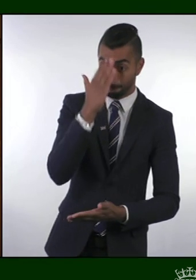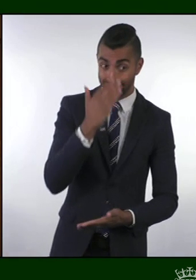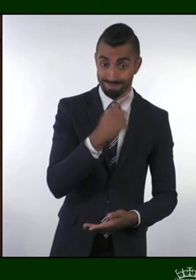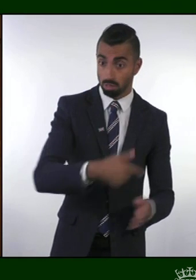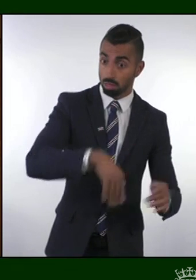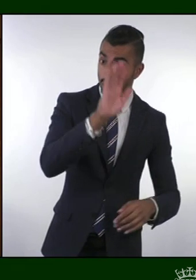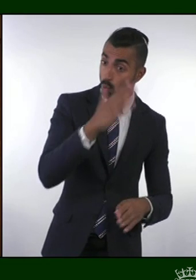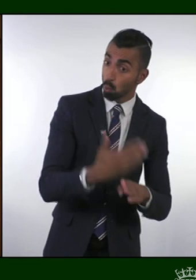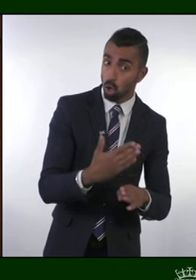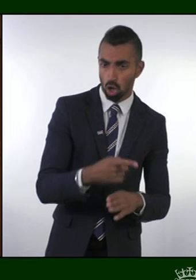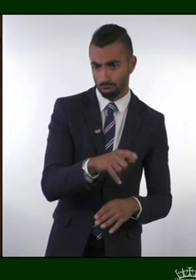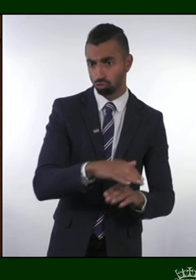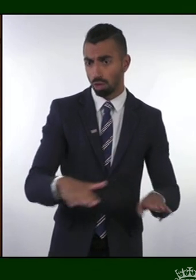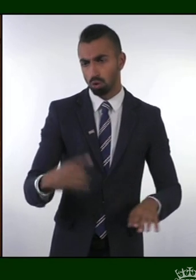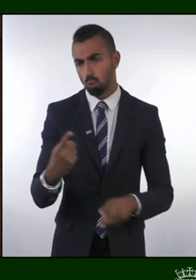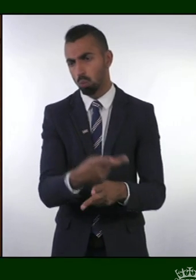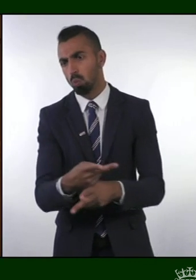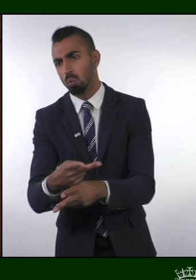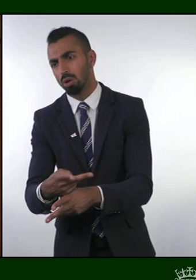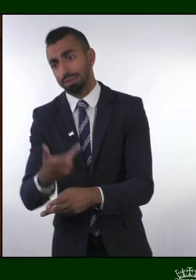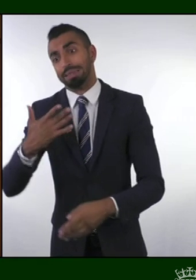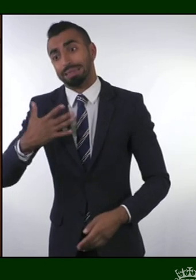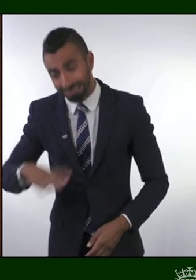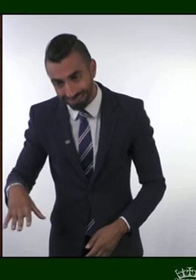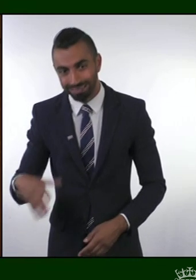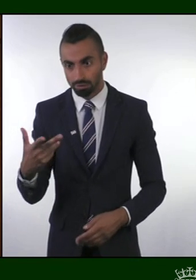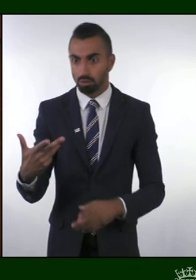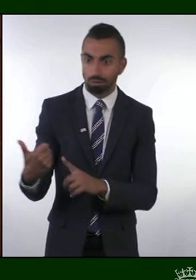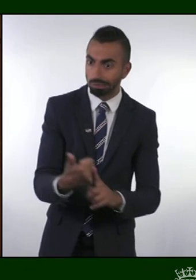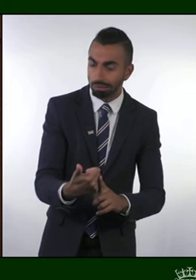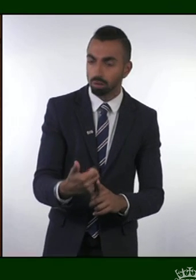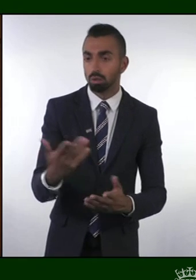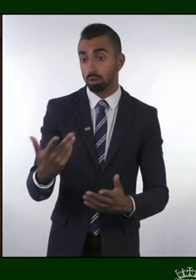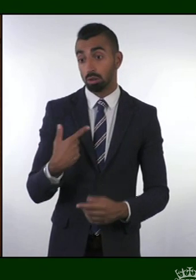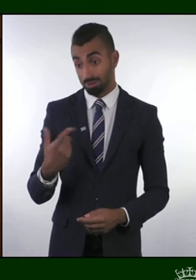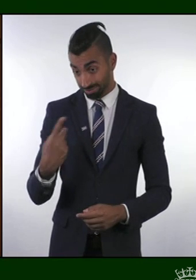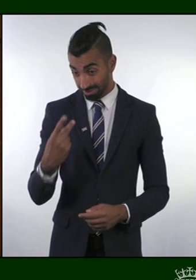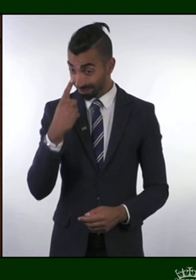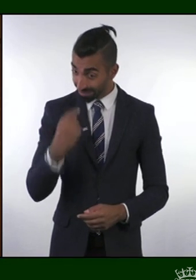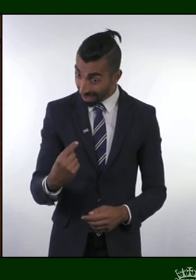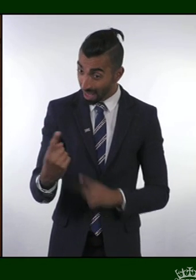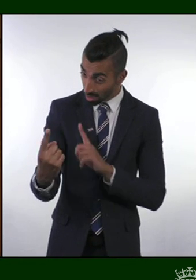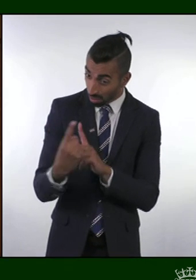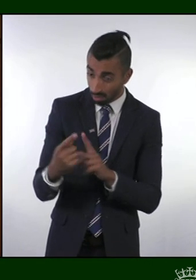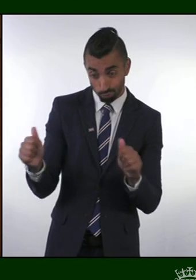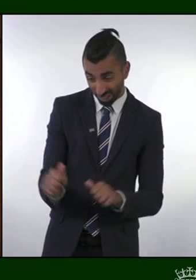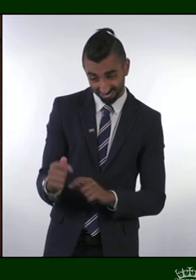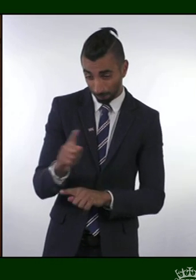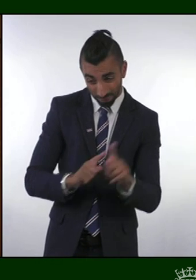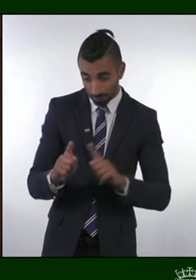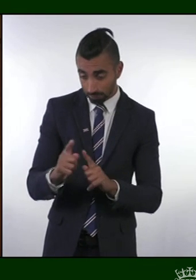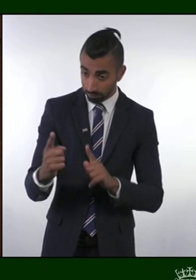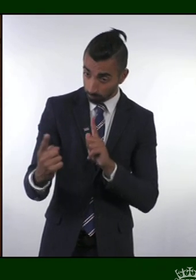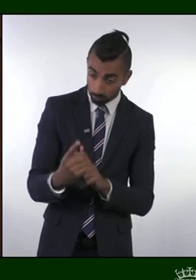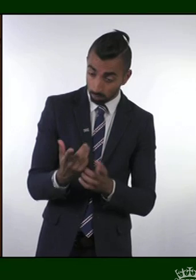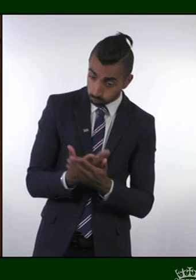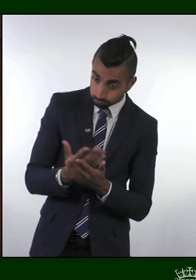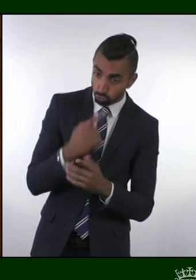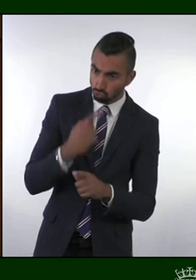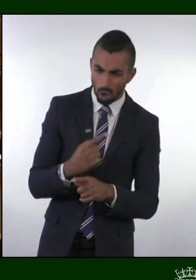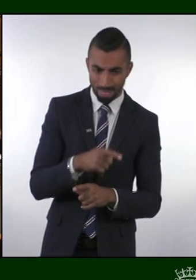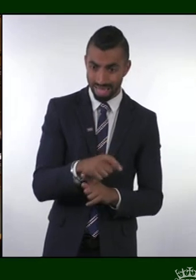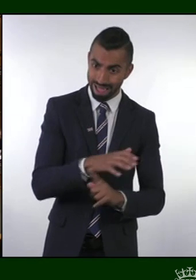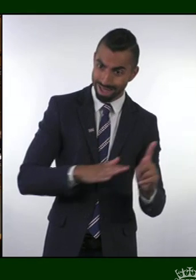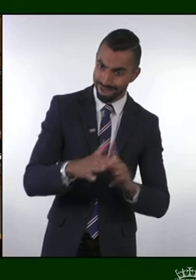Will he give me some time—it only has to be a short amount; 15 minutes would be fantastic—so that we can set out the challenge this sector faces and some of our suggested solutions?